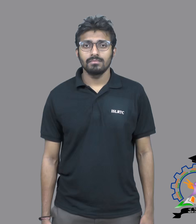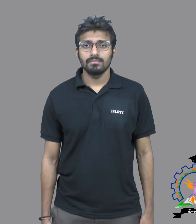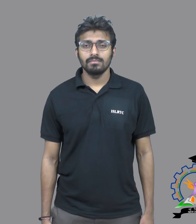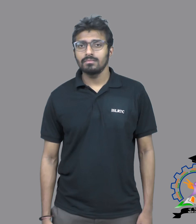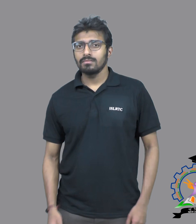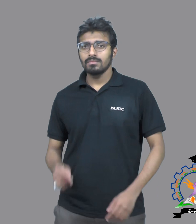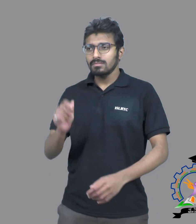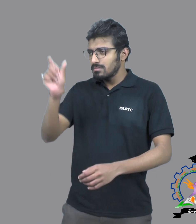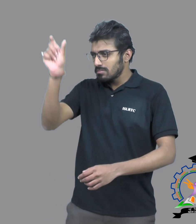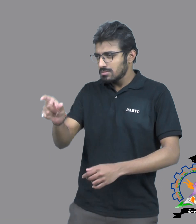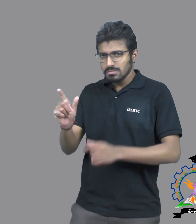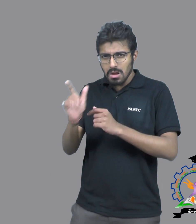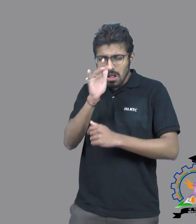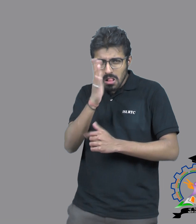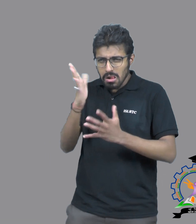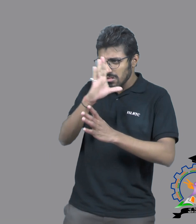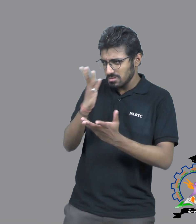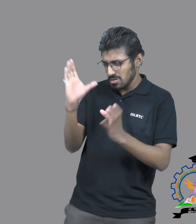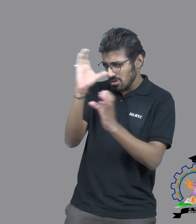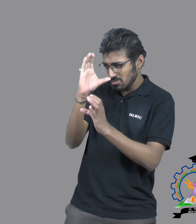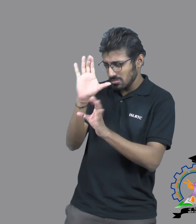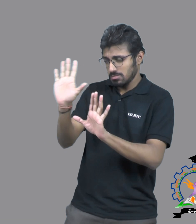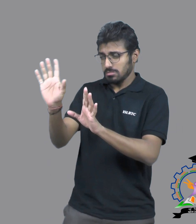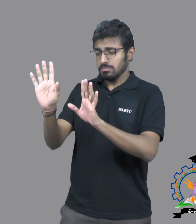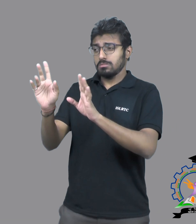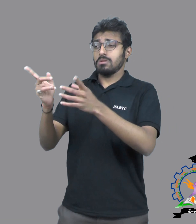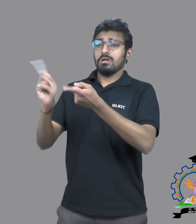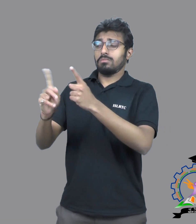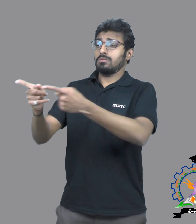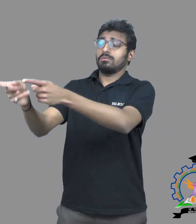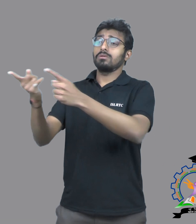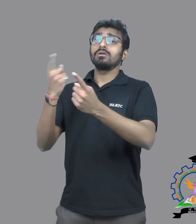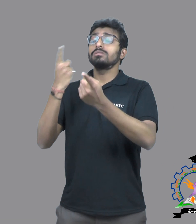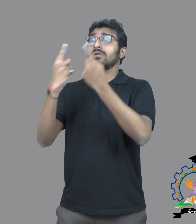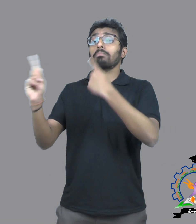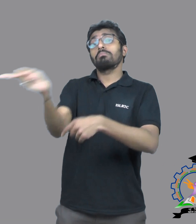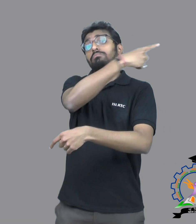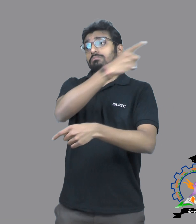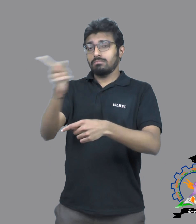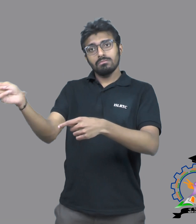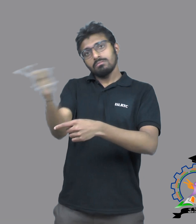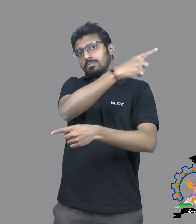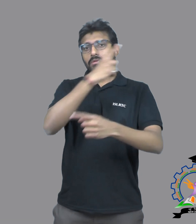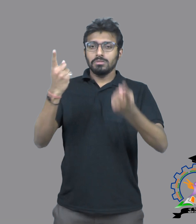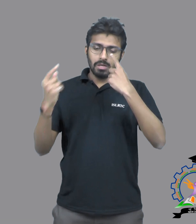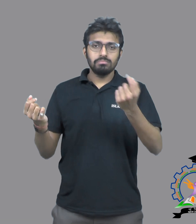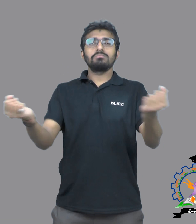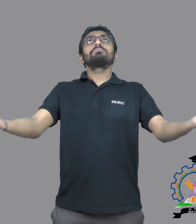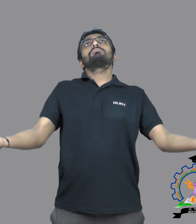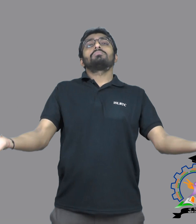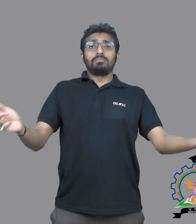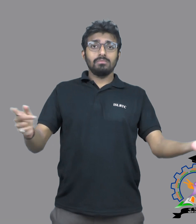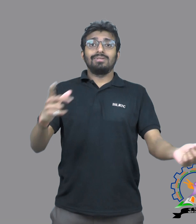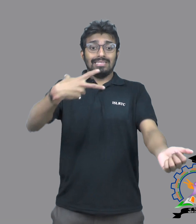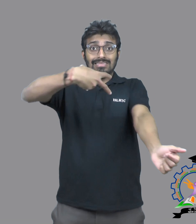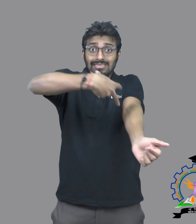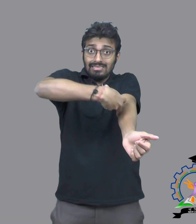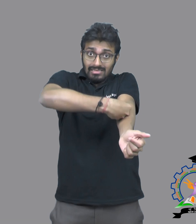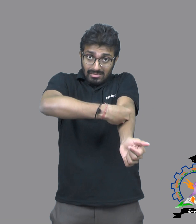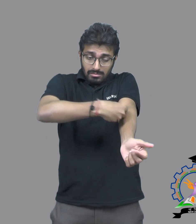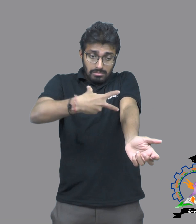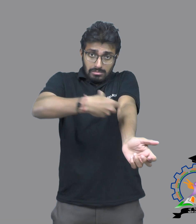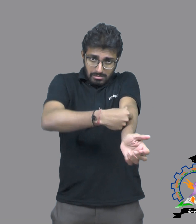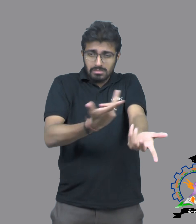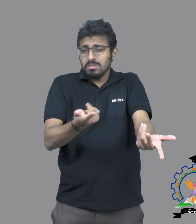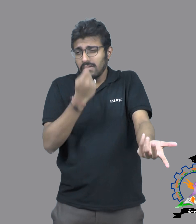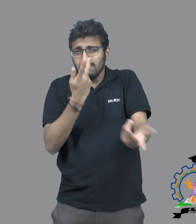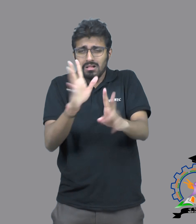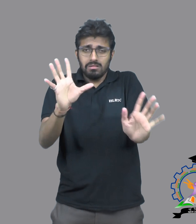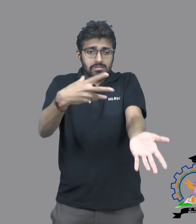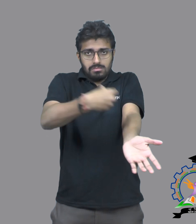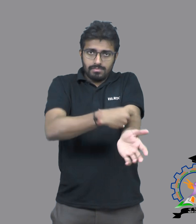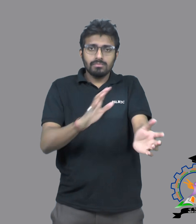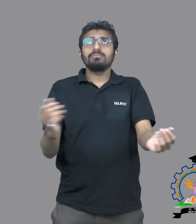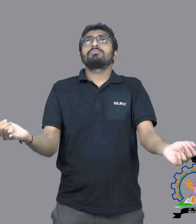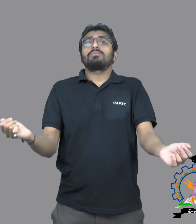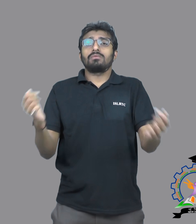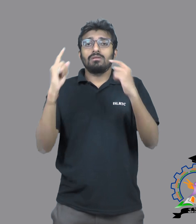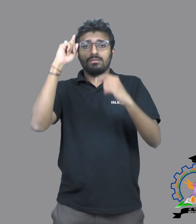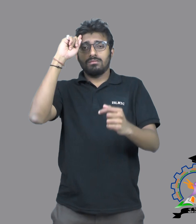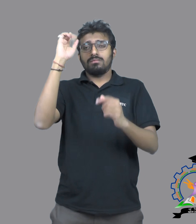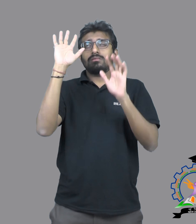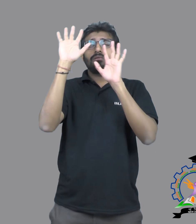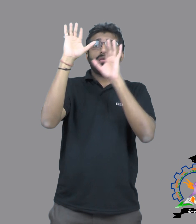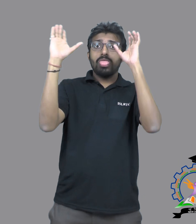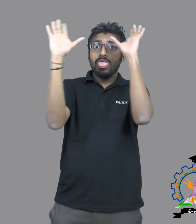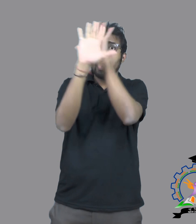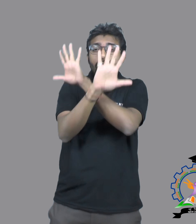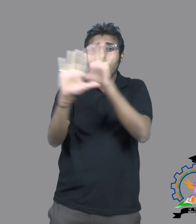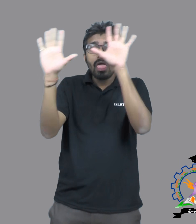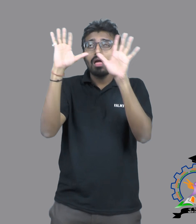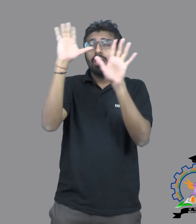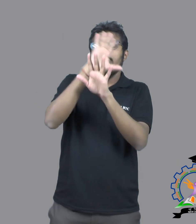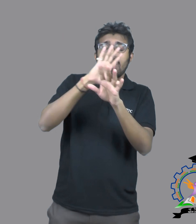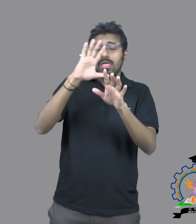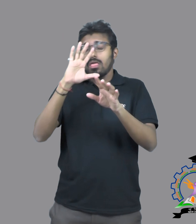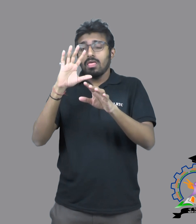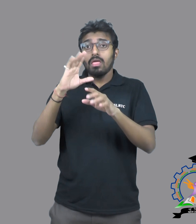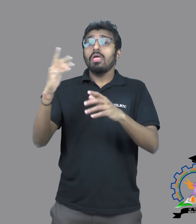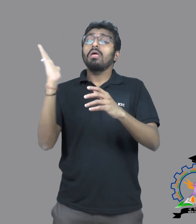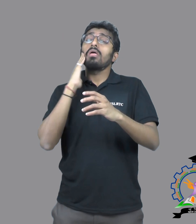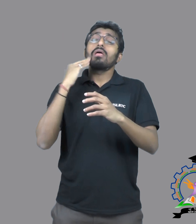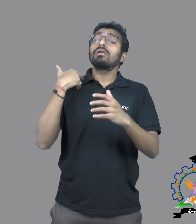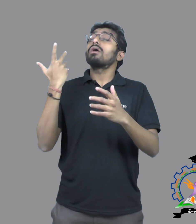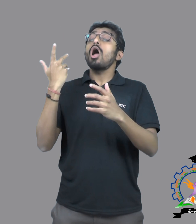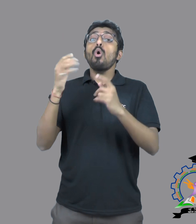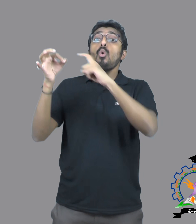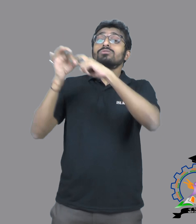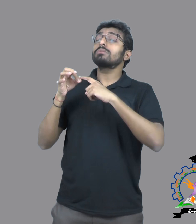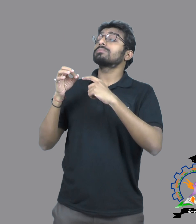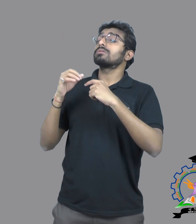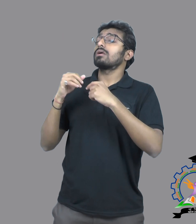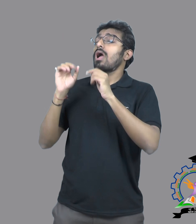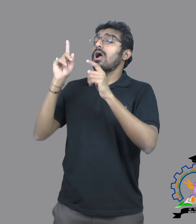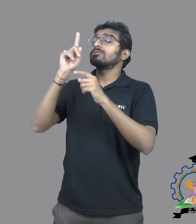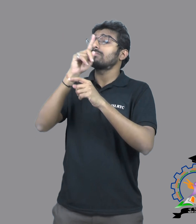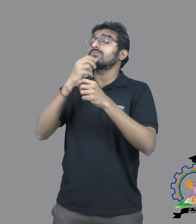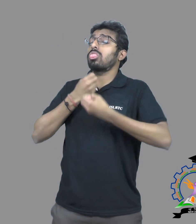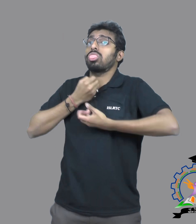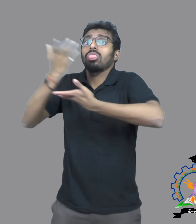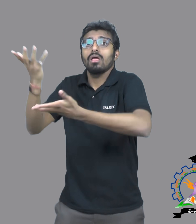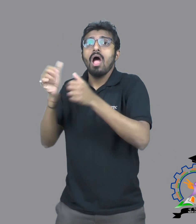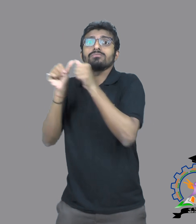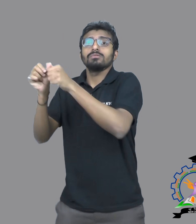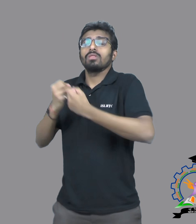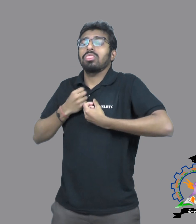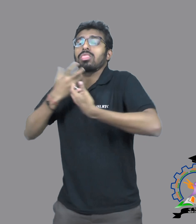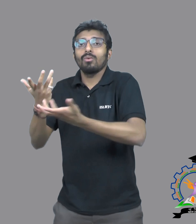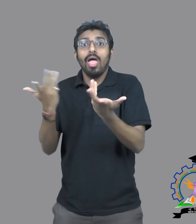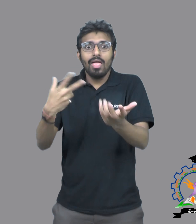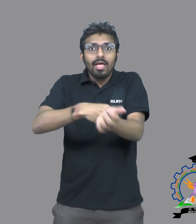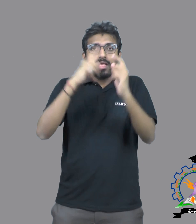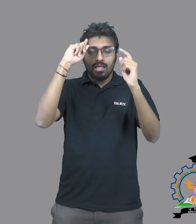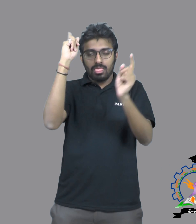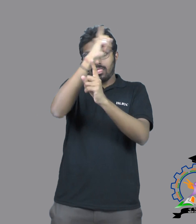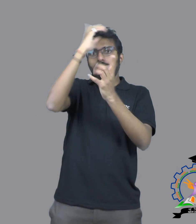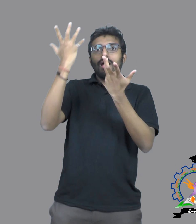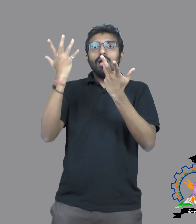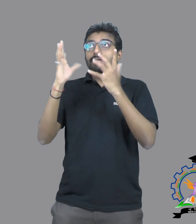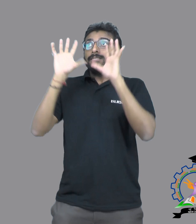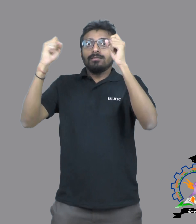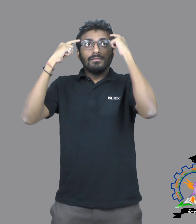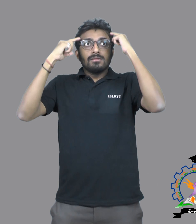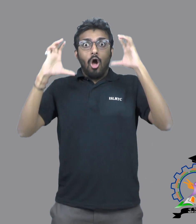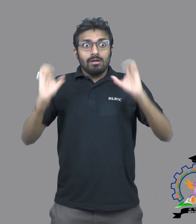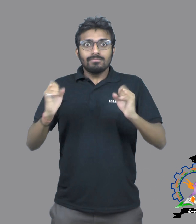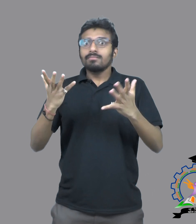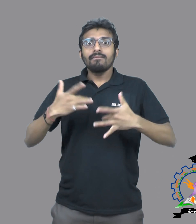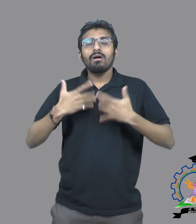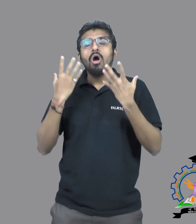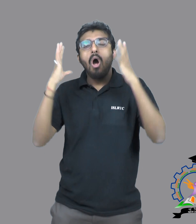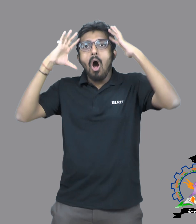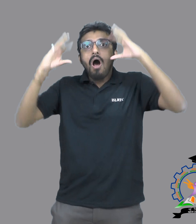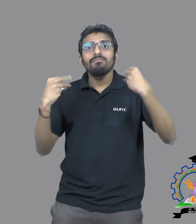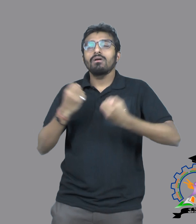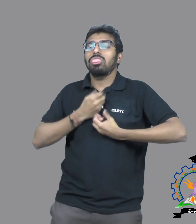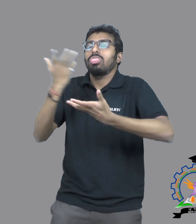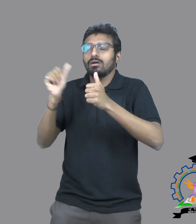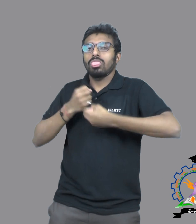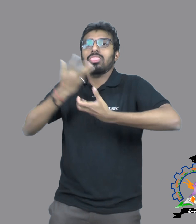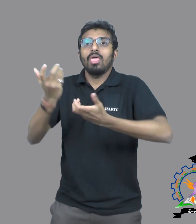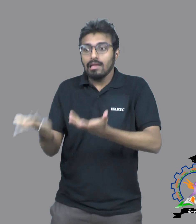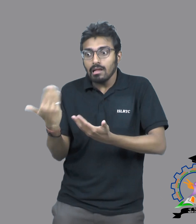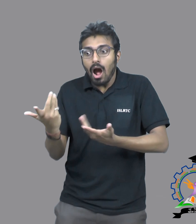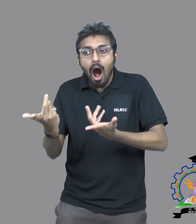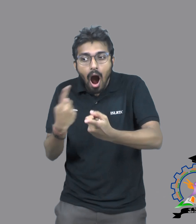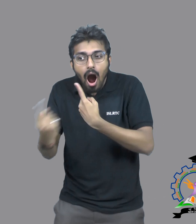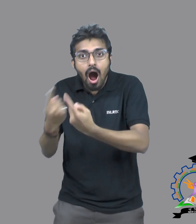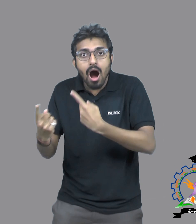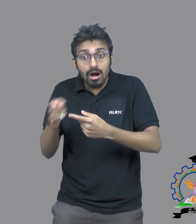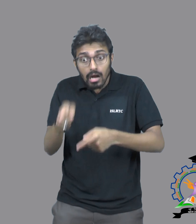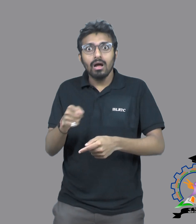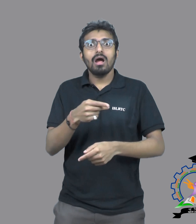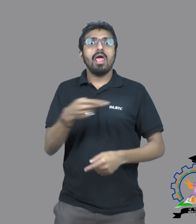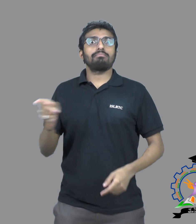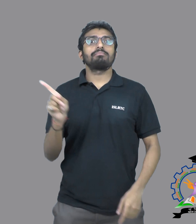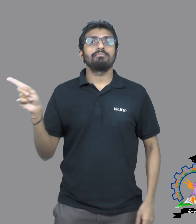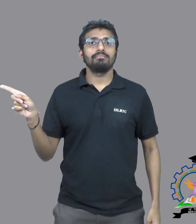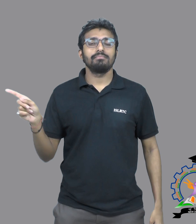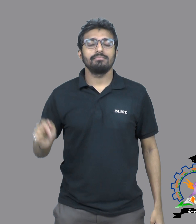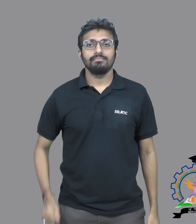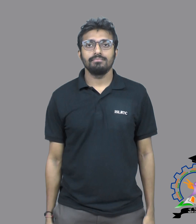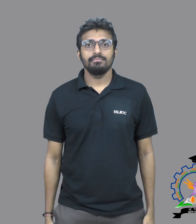Narco Analysis Test